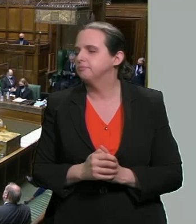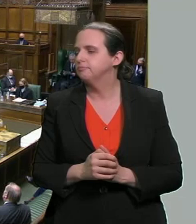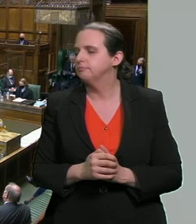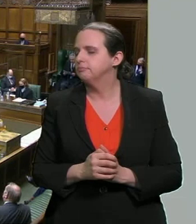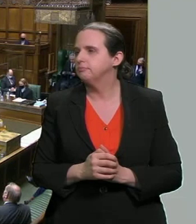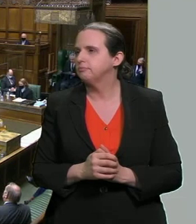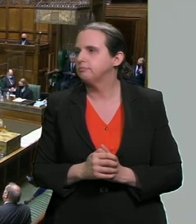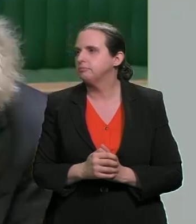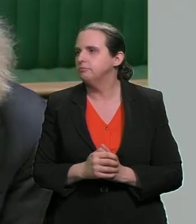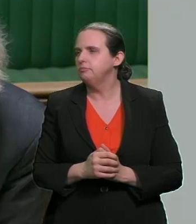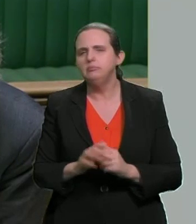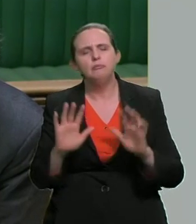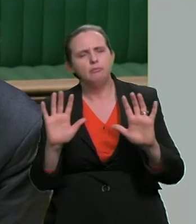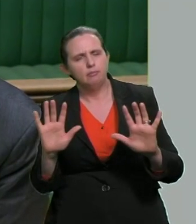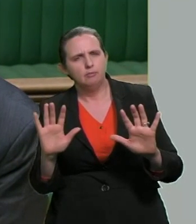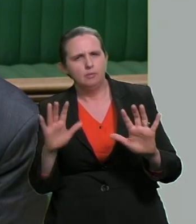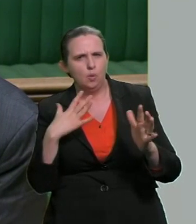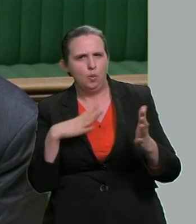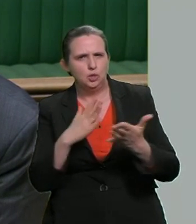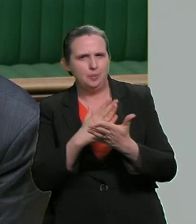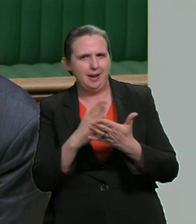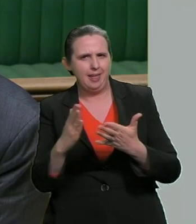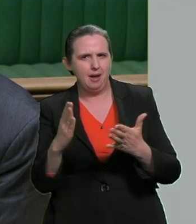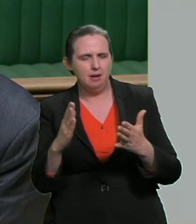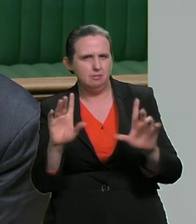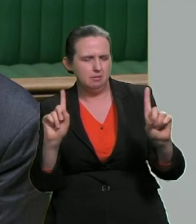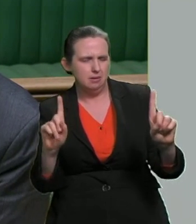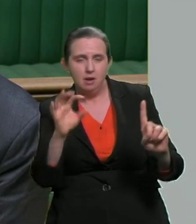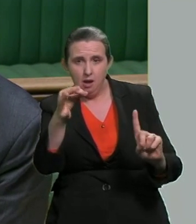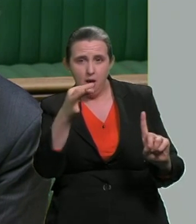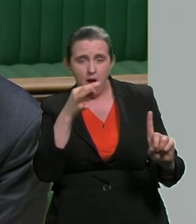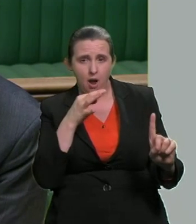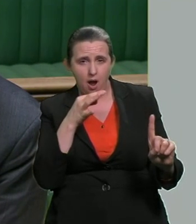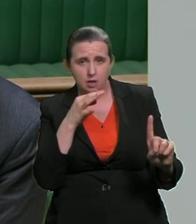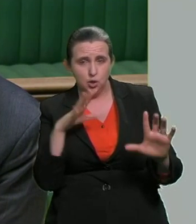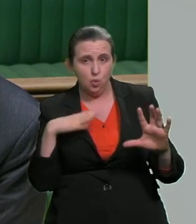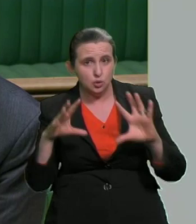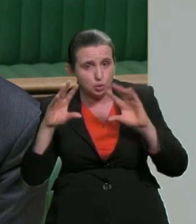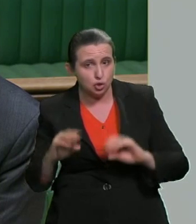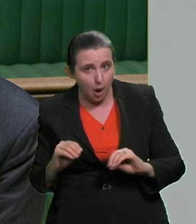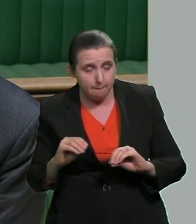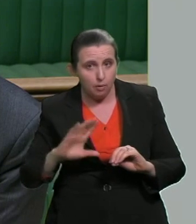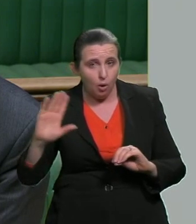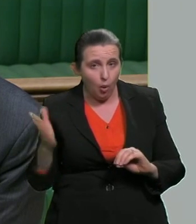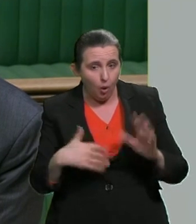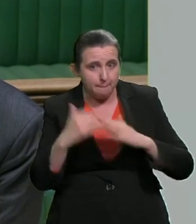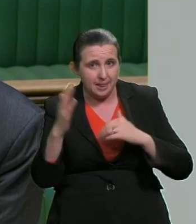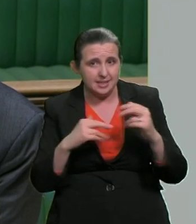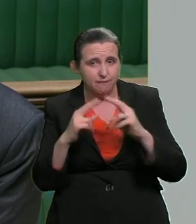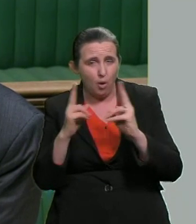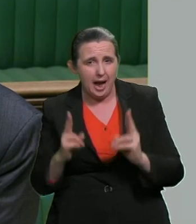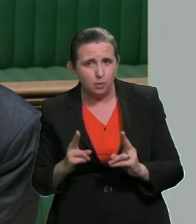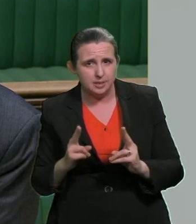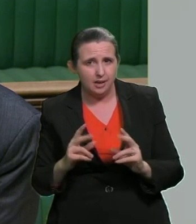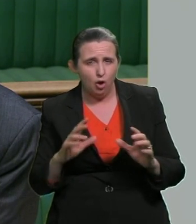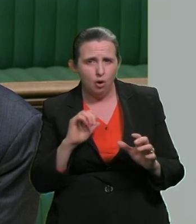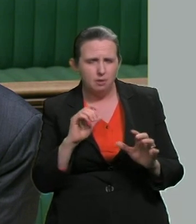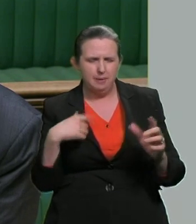I think I have just heard my right honourable Friend say that he wants an immediate moratorium on the construction of all housing.